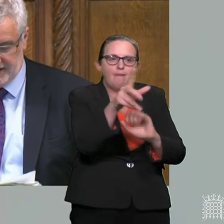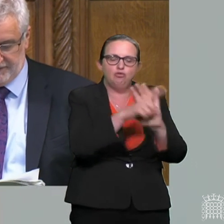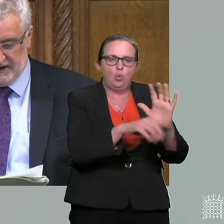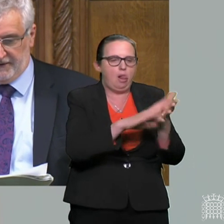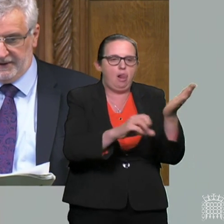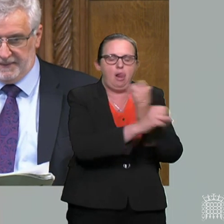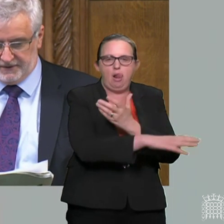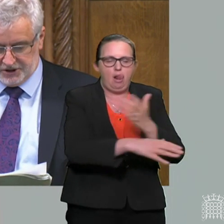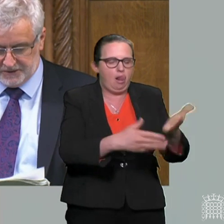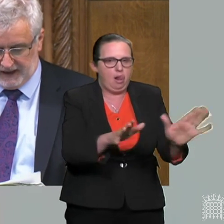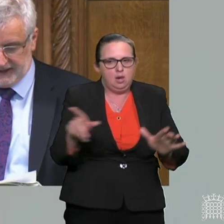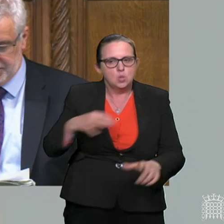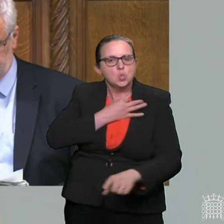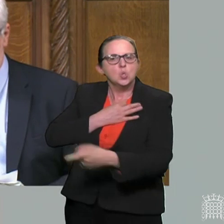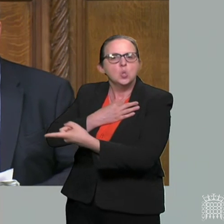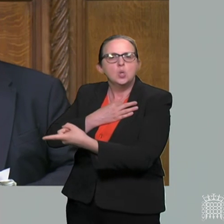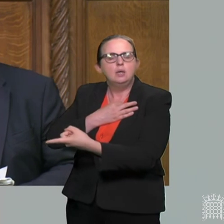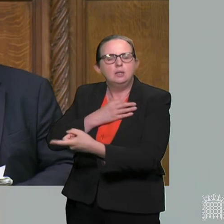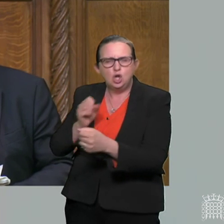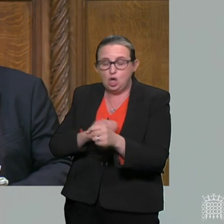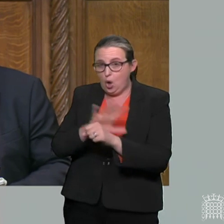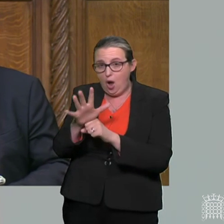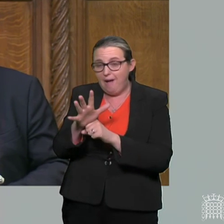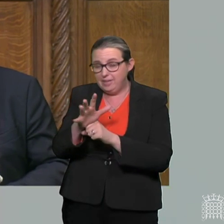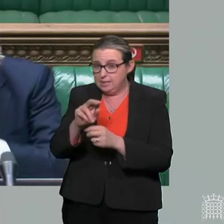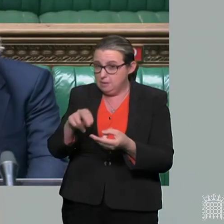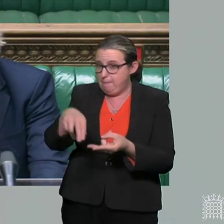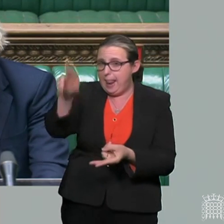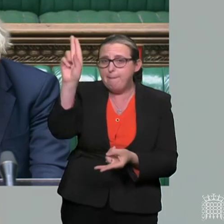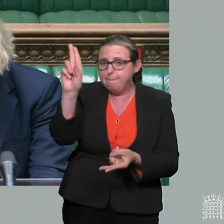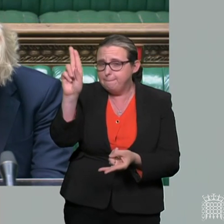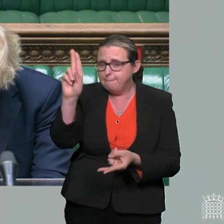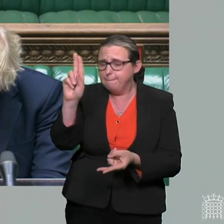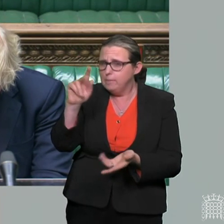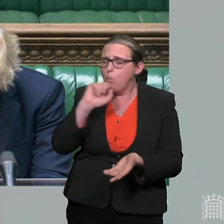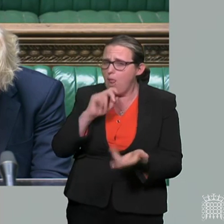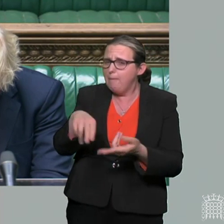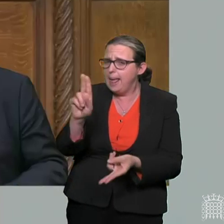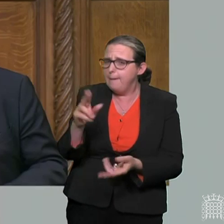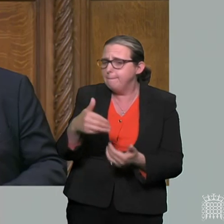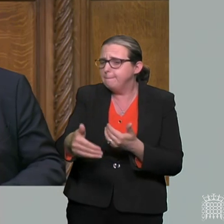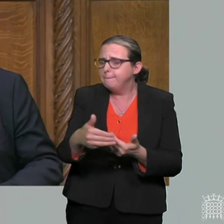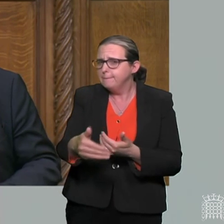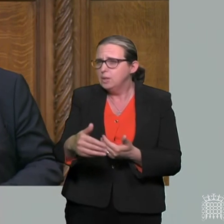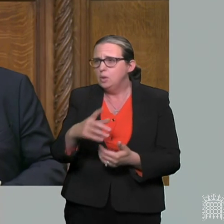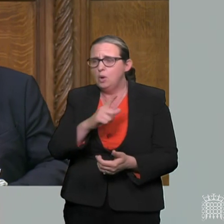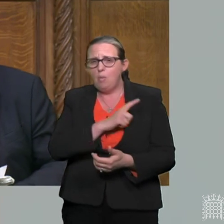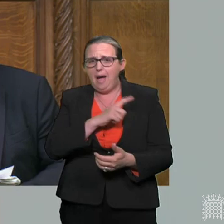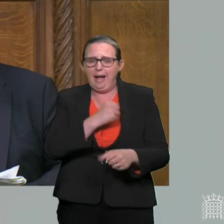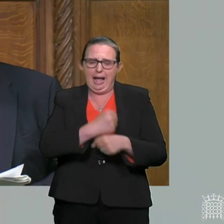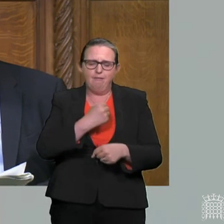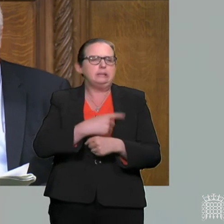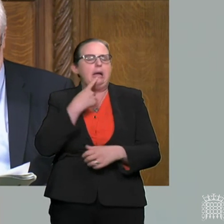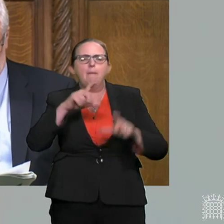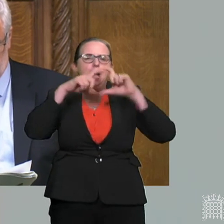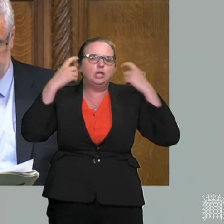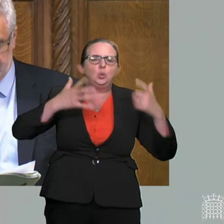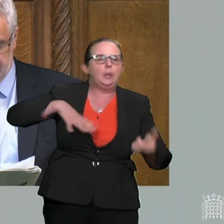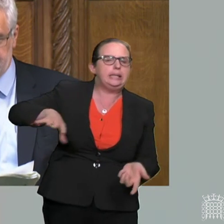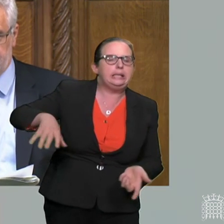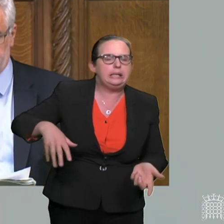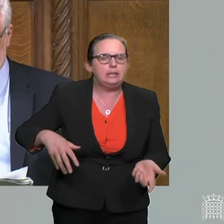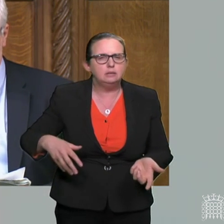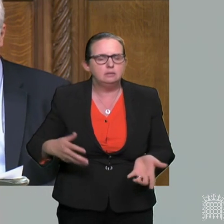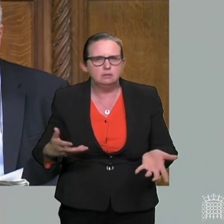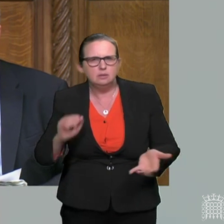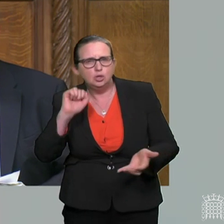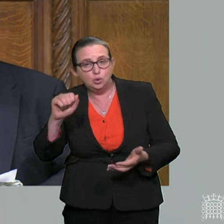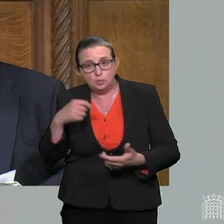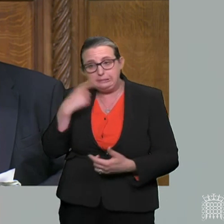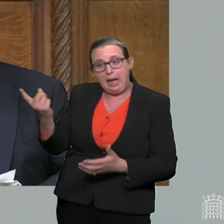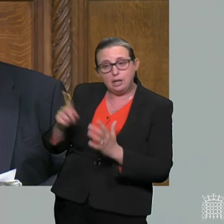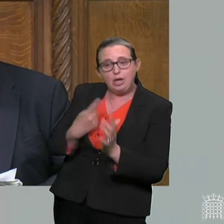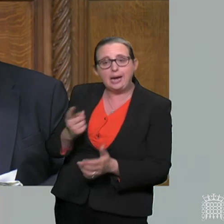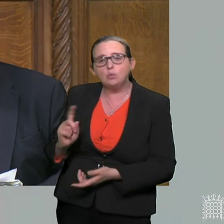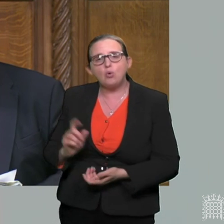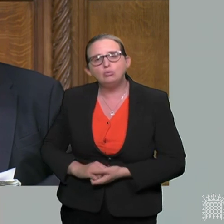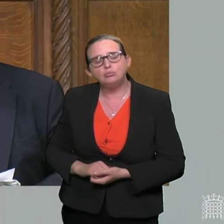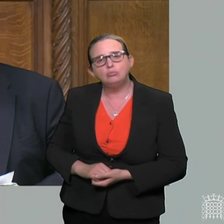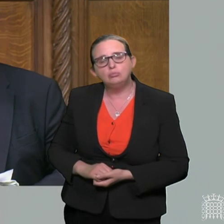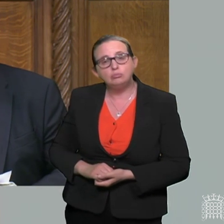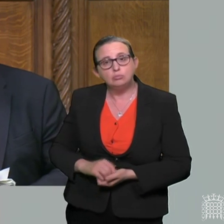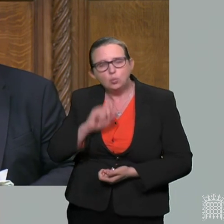With the delta variant about to spike due to the Government’s decision to lift restrictions, particularly the requirement to wear masks in public places, what is the Prime Minister’s message to people in Jacqui’s situation?